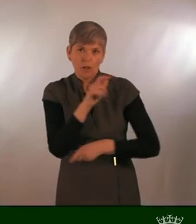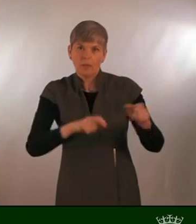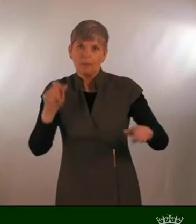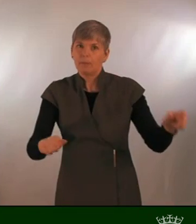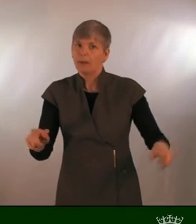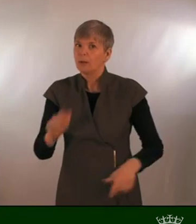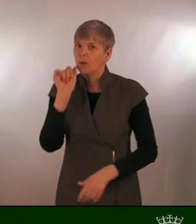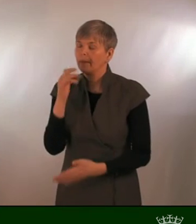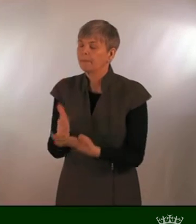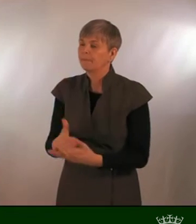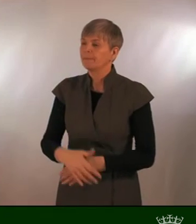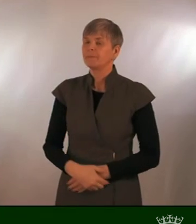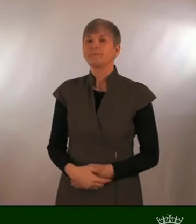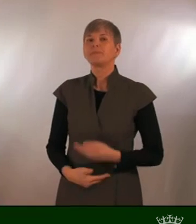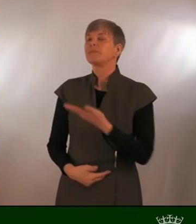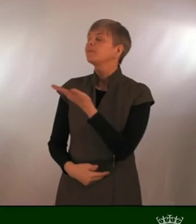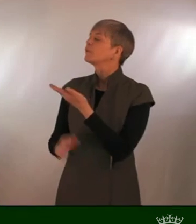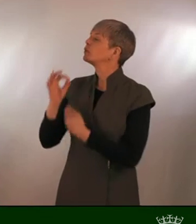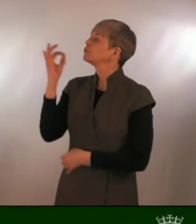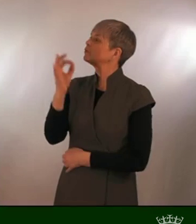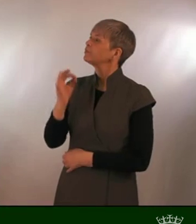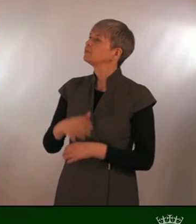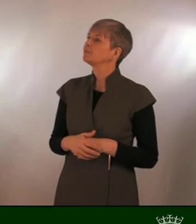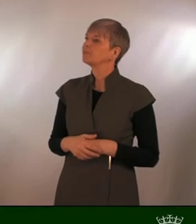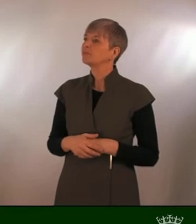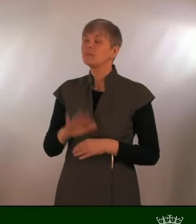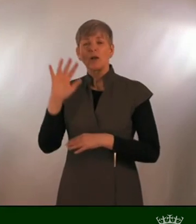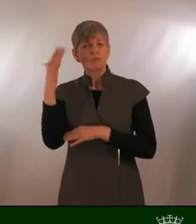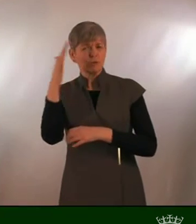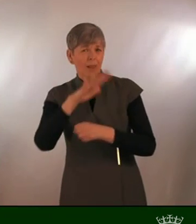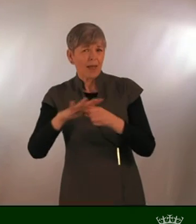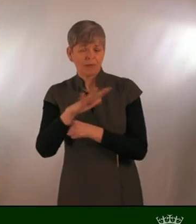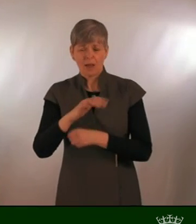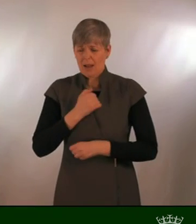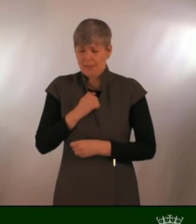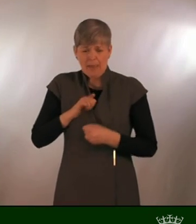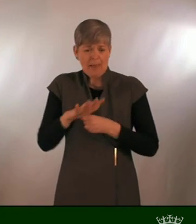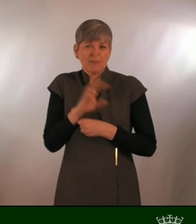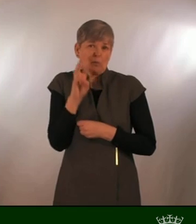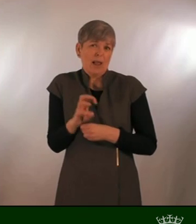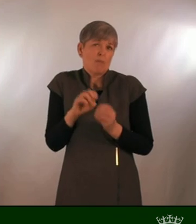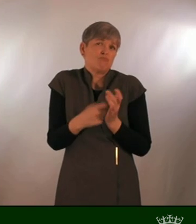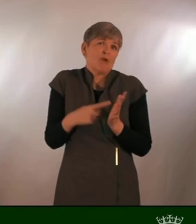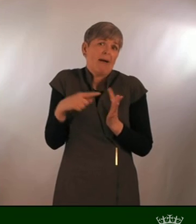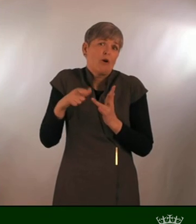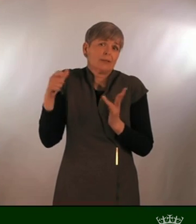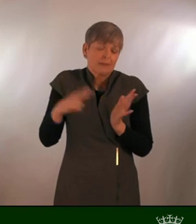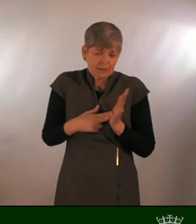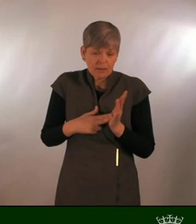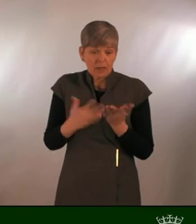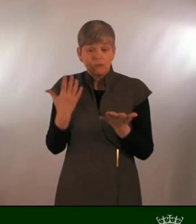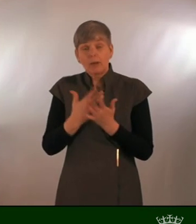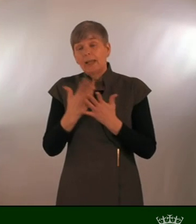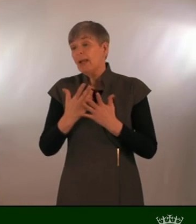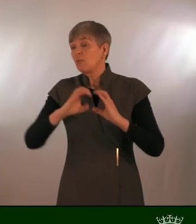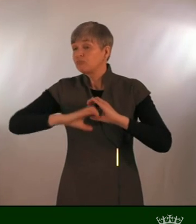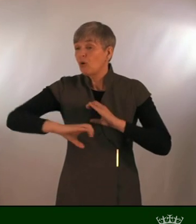Rural areas such as my constituency are at the bottom of the pile when it comes to broadband connectivity and mobile phone signal.